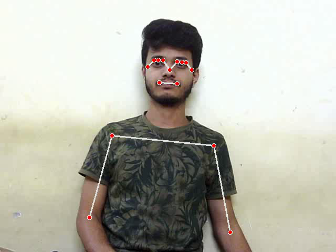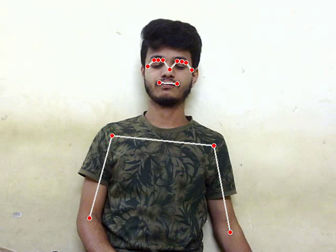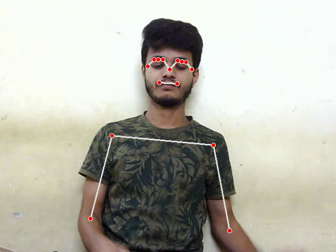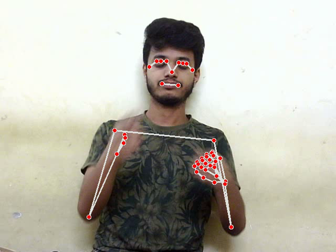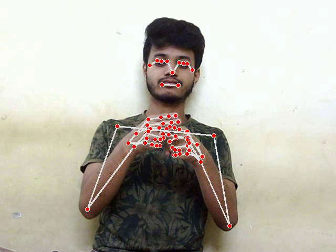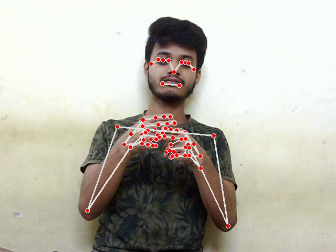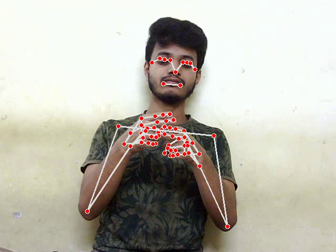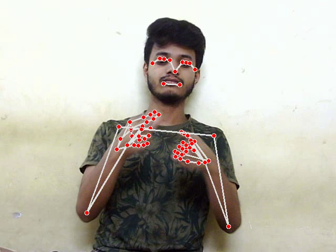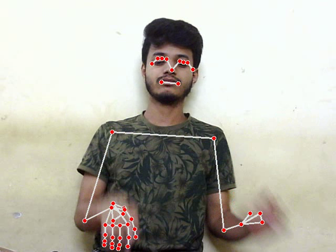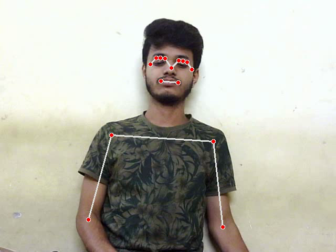name